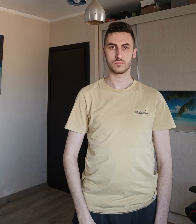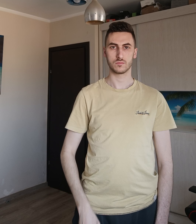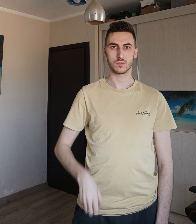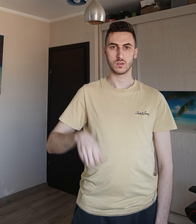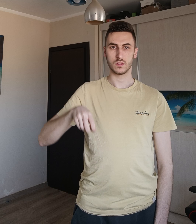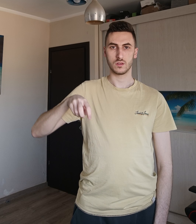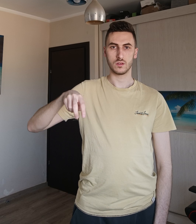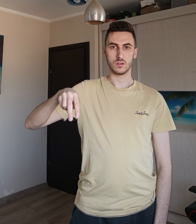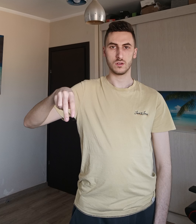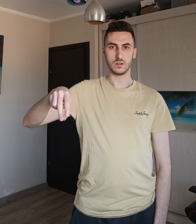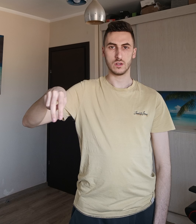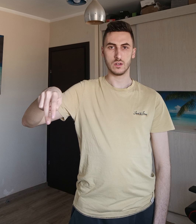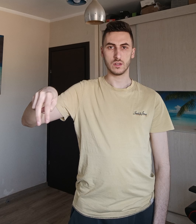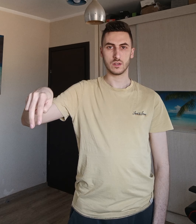ללכת